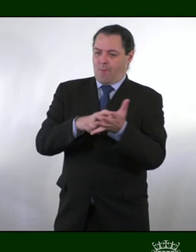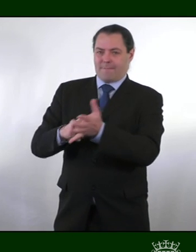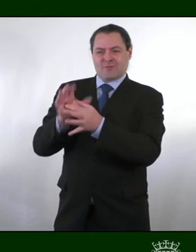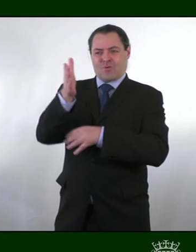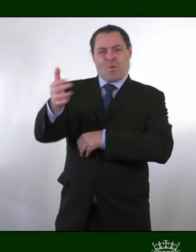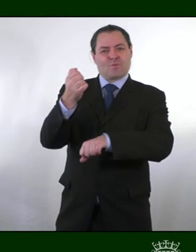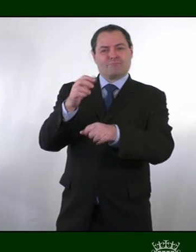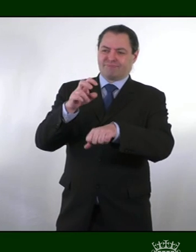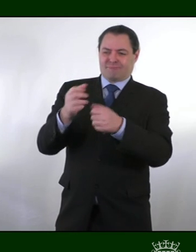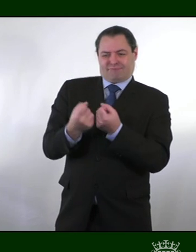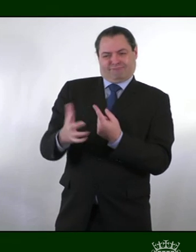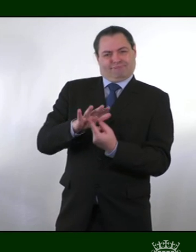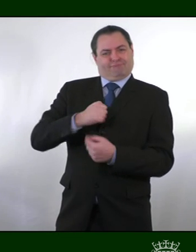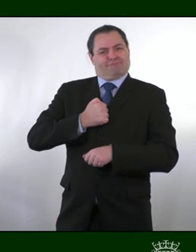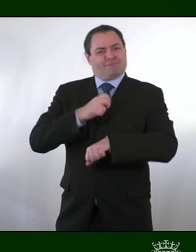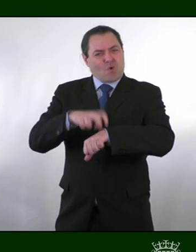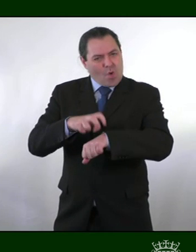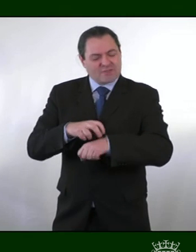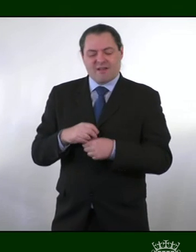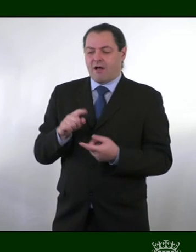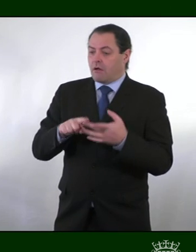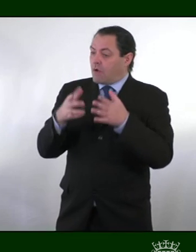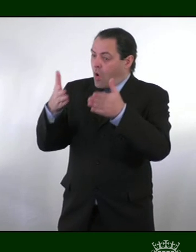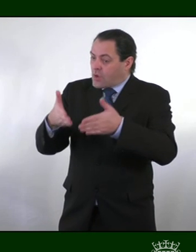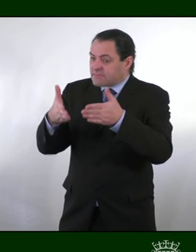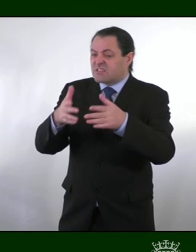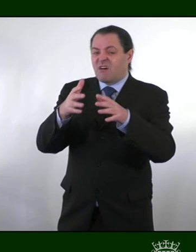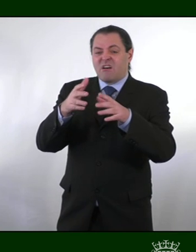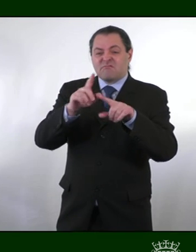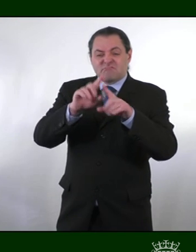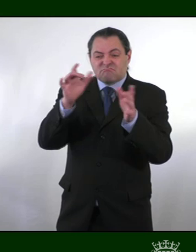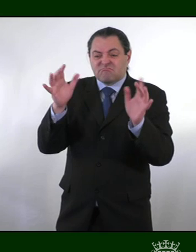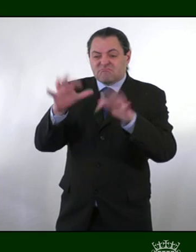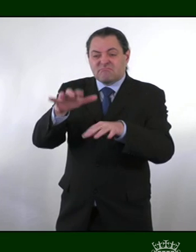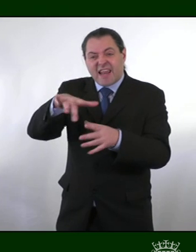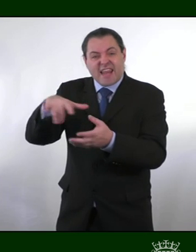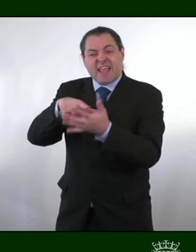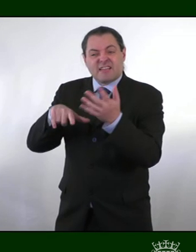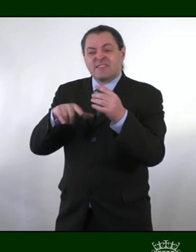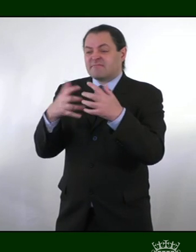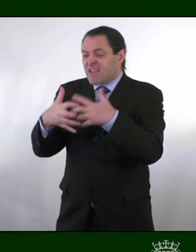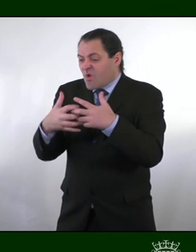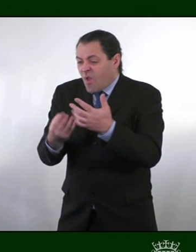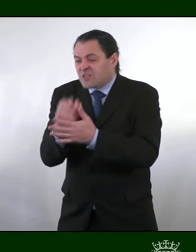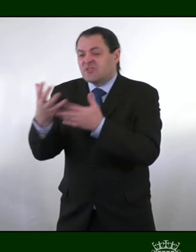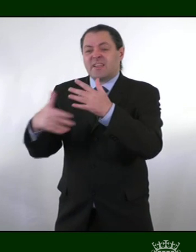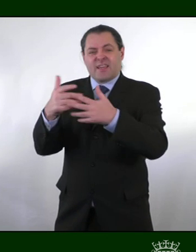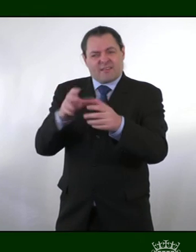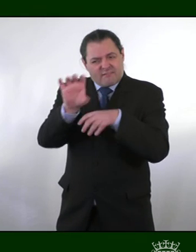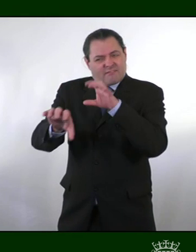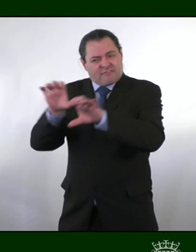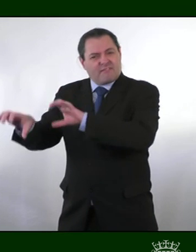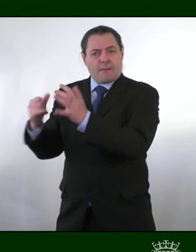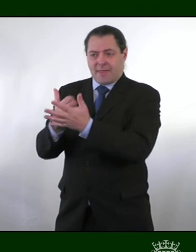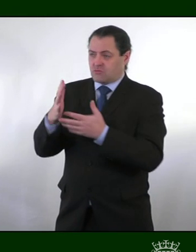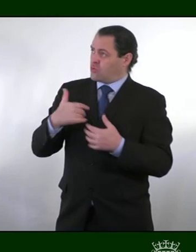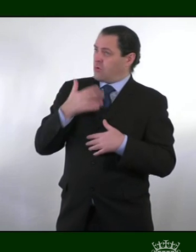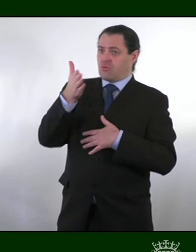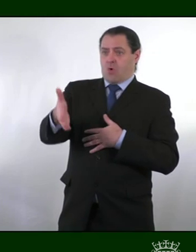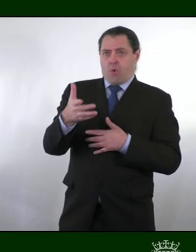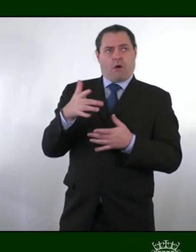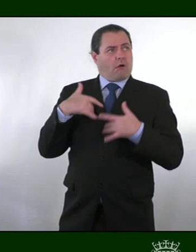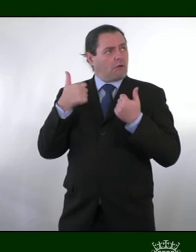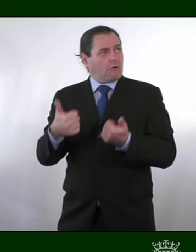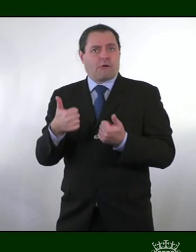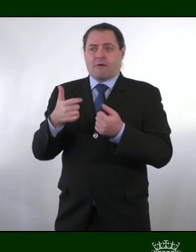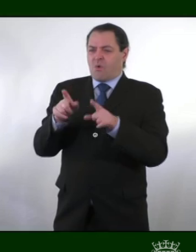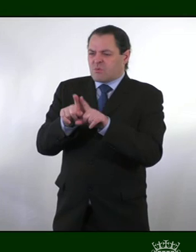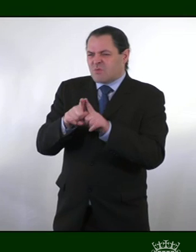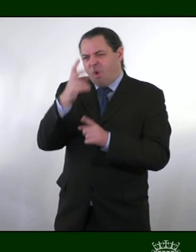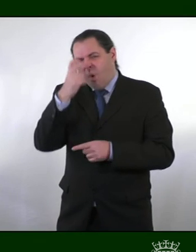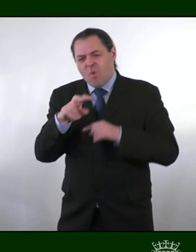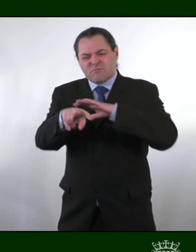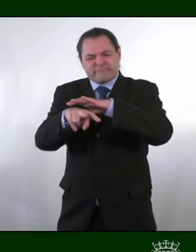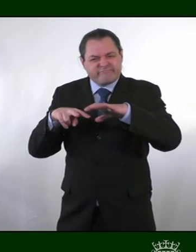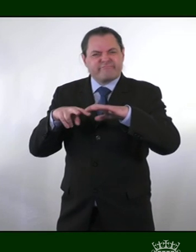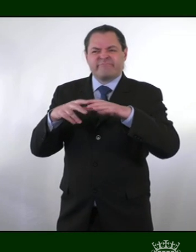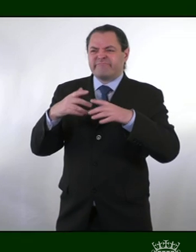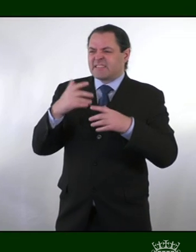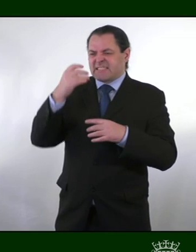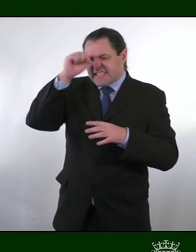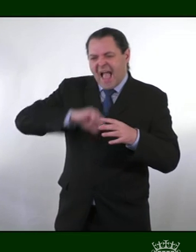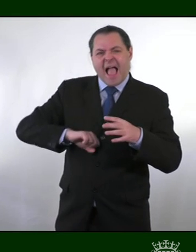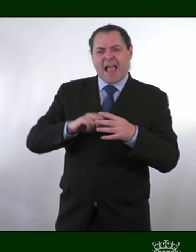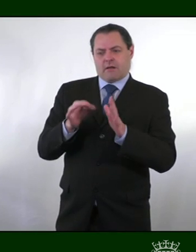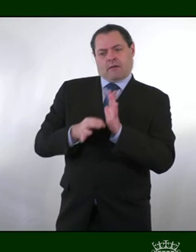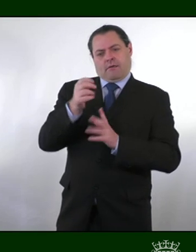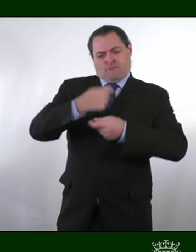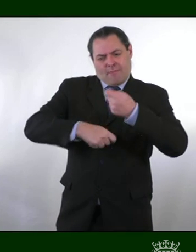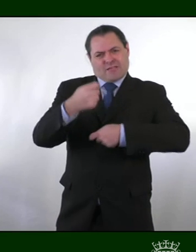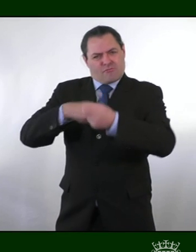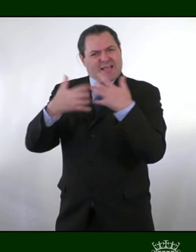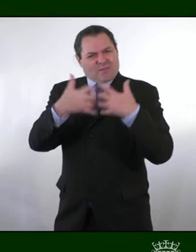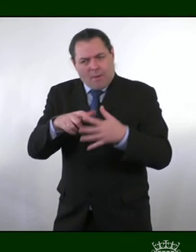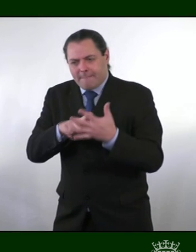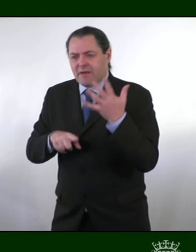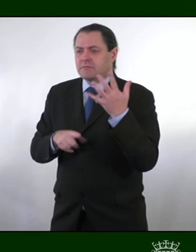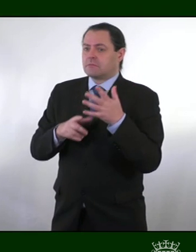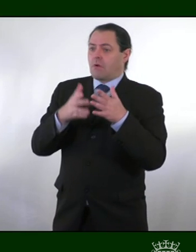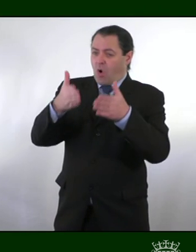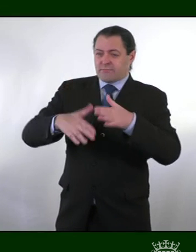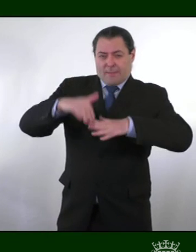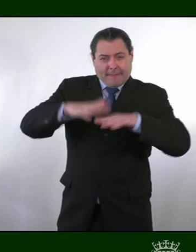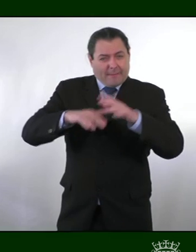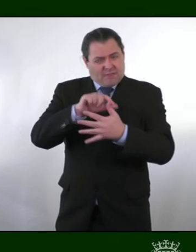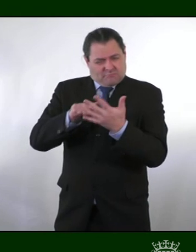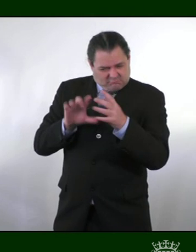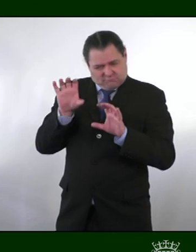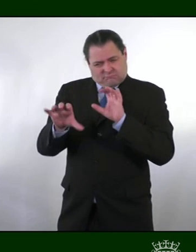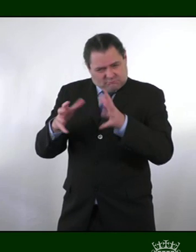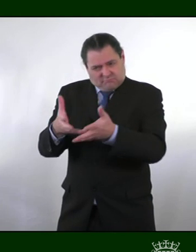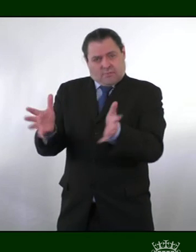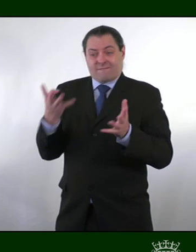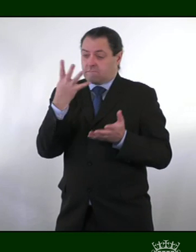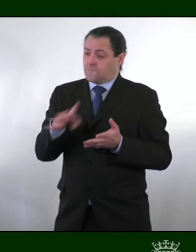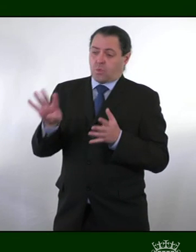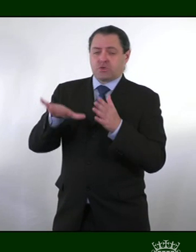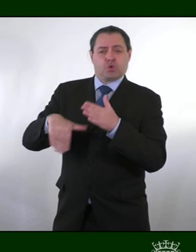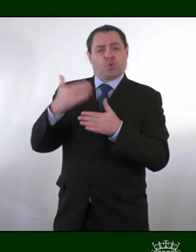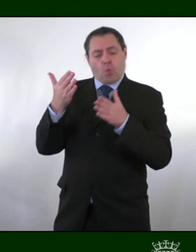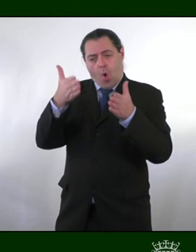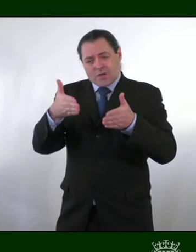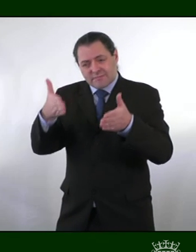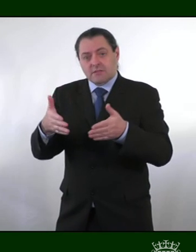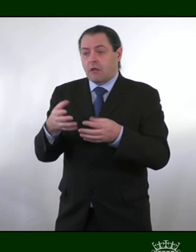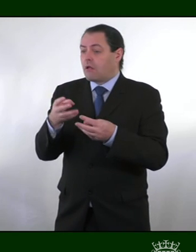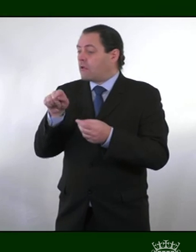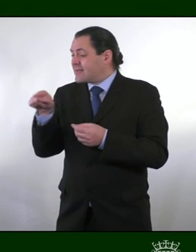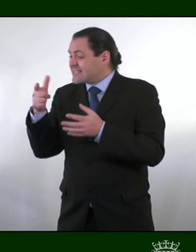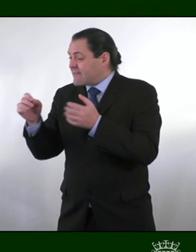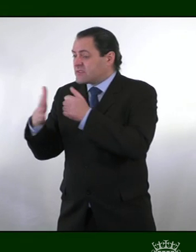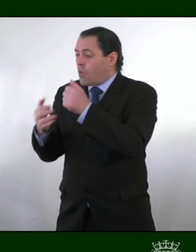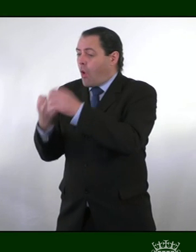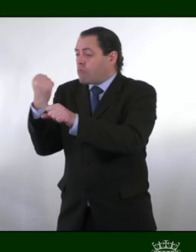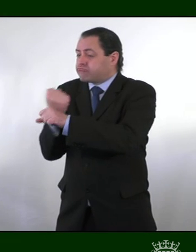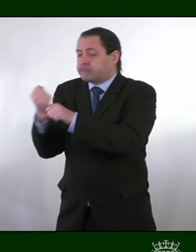We are increasing capital investment by £2.3 billion: to invest in new technologies; to improve the patient and staff experience; to replace ageing diagnostic machines such as MRI and CT scanners; and to fund the biggest hospital building programme in a generation, building 40 new hospitals and upgrading 70 more.